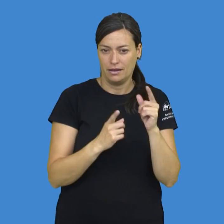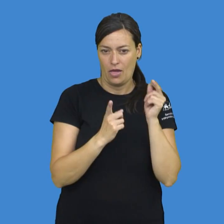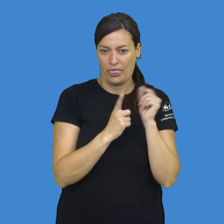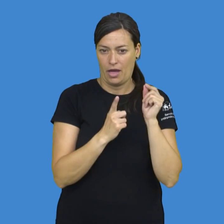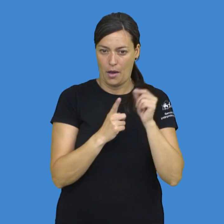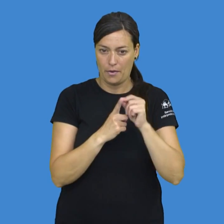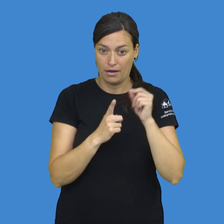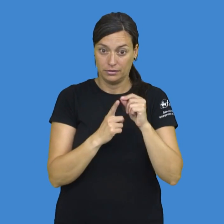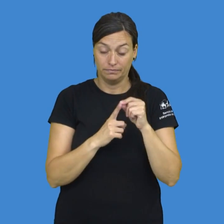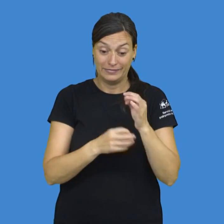diabetes